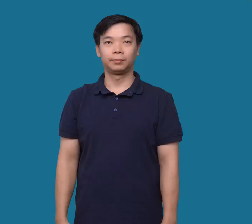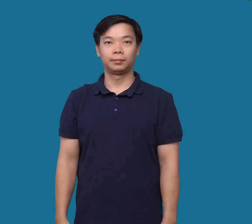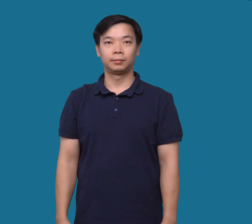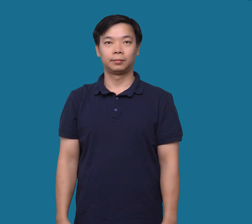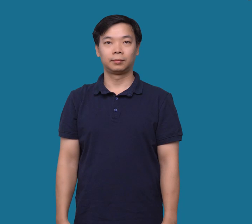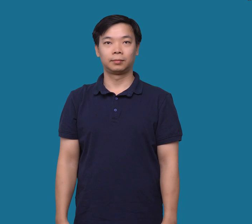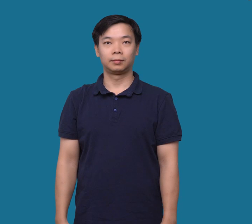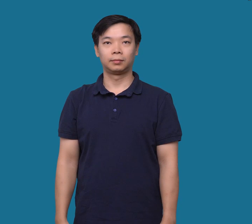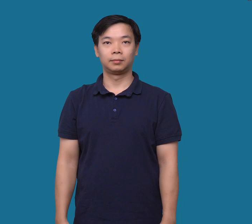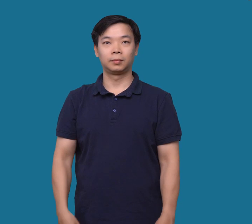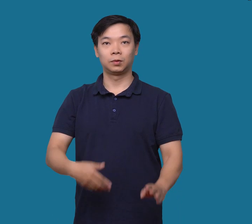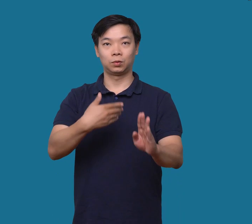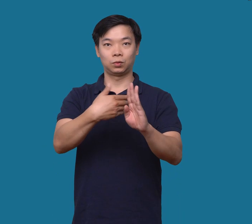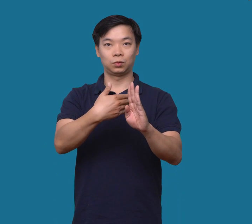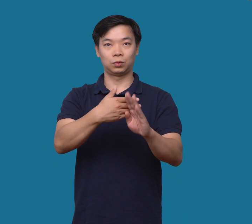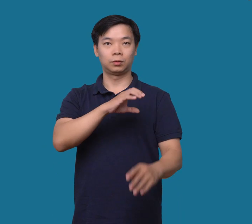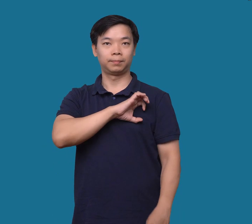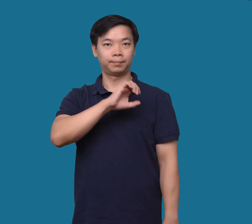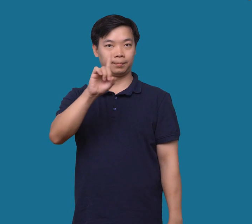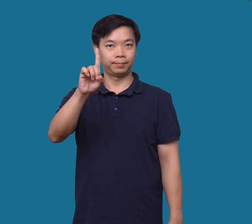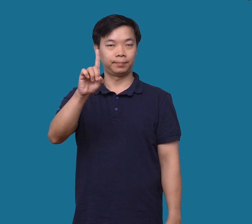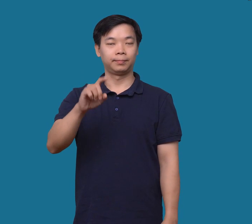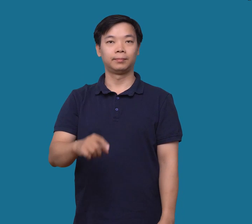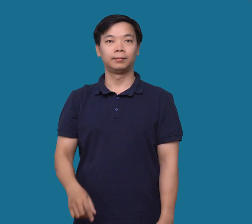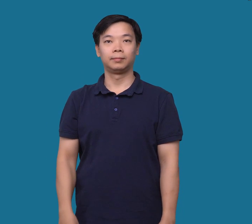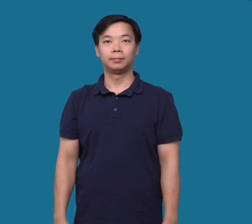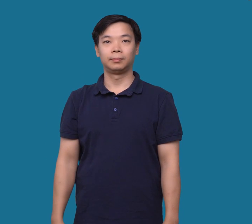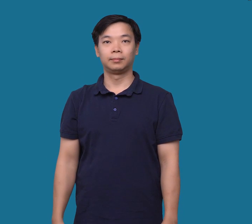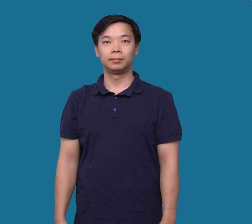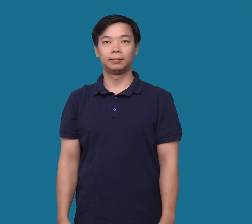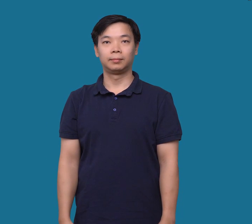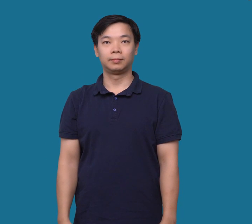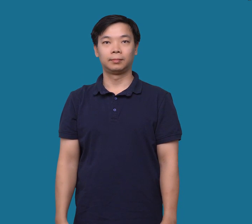trường tiểu học